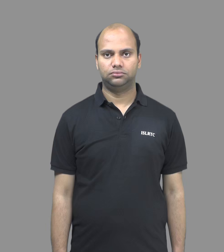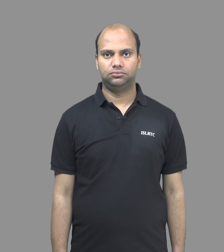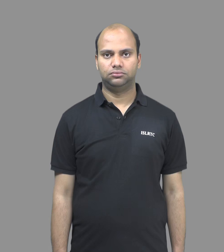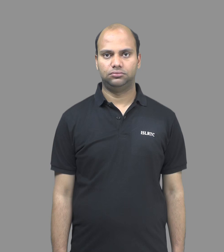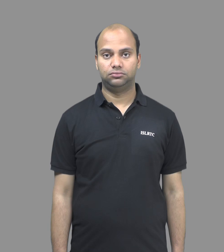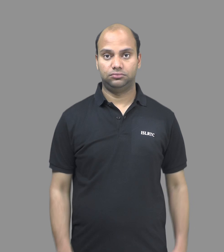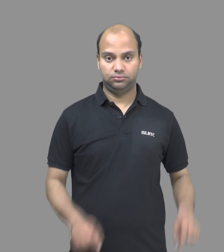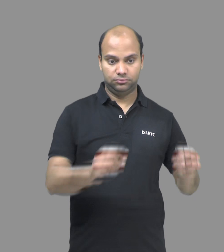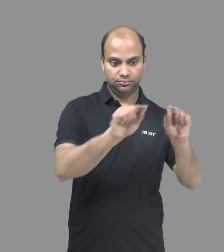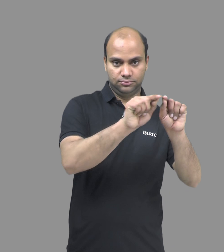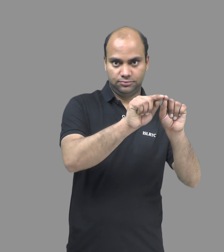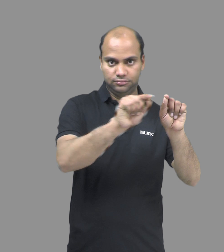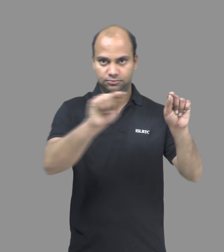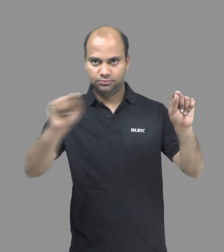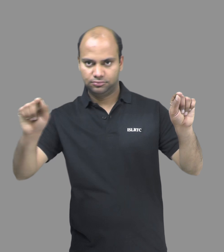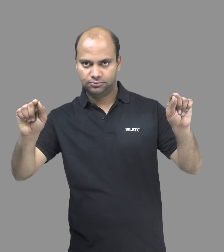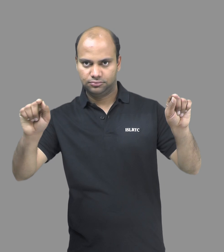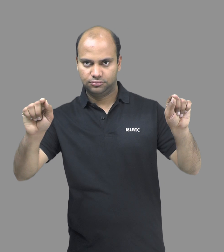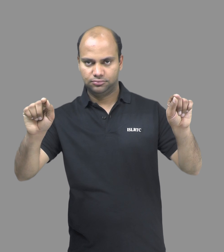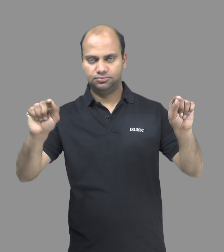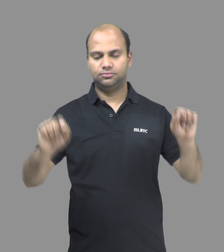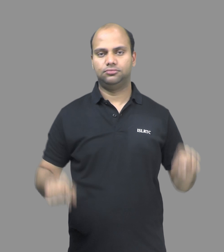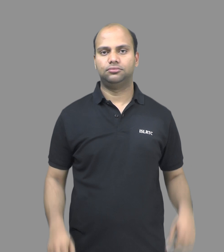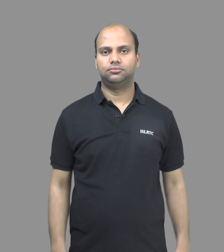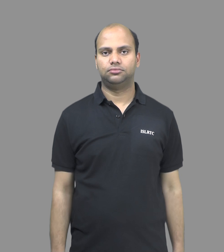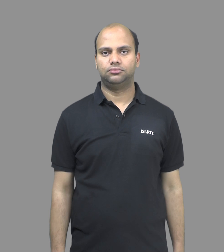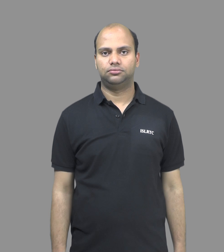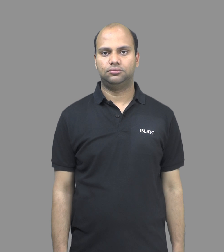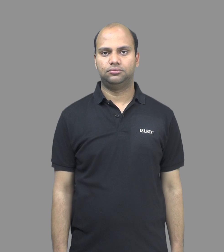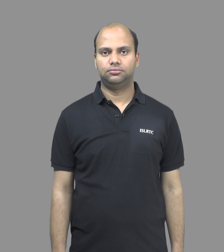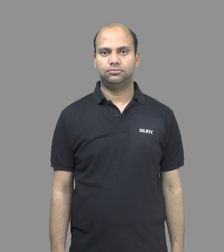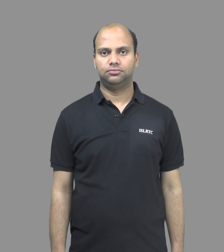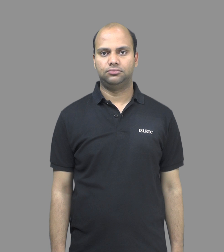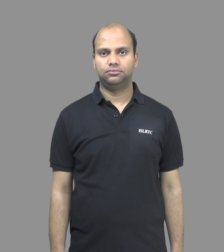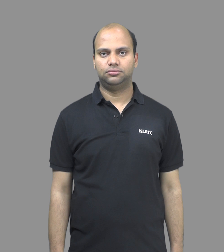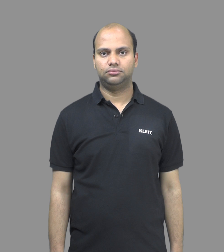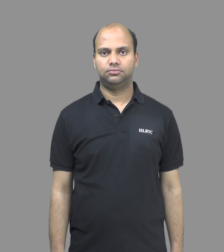Line